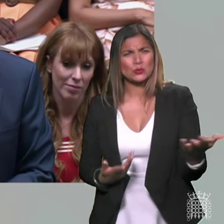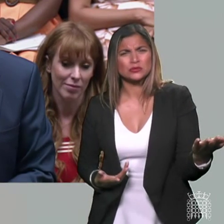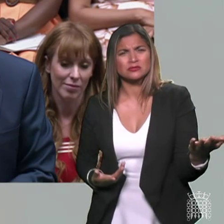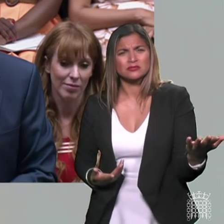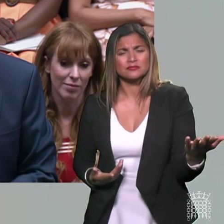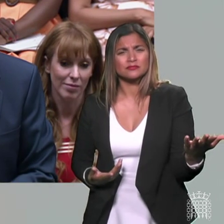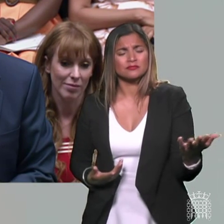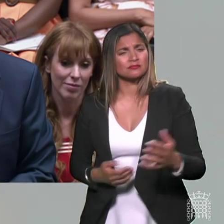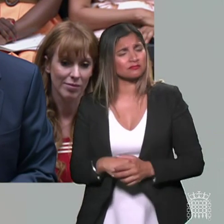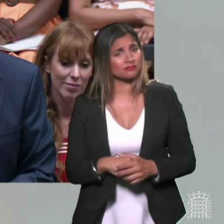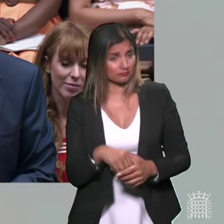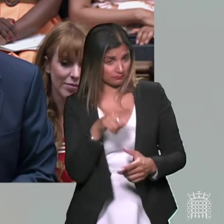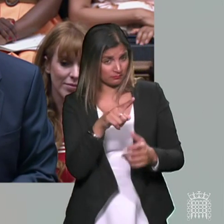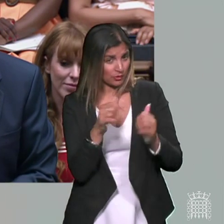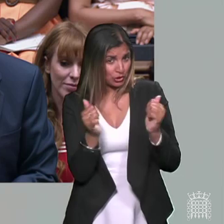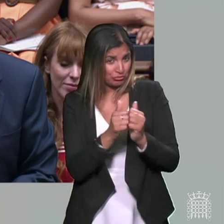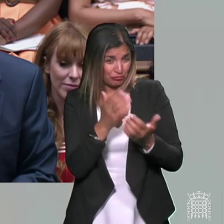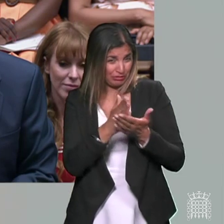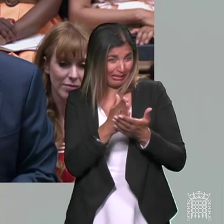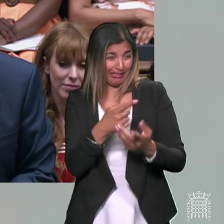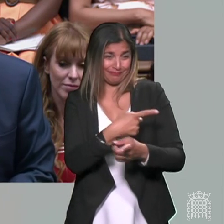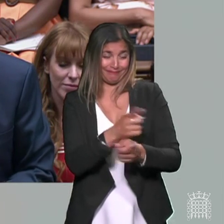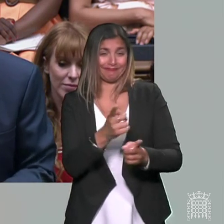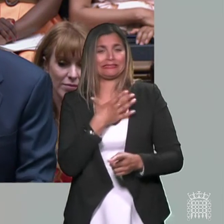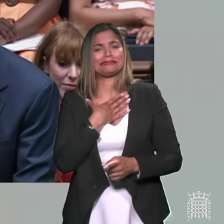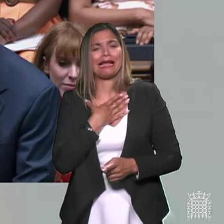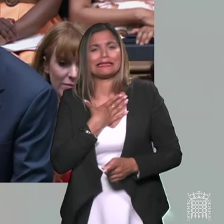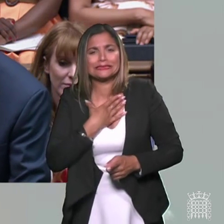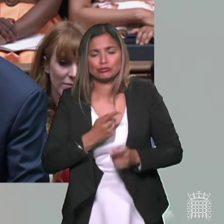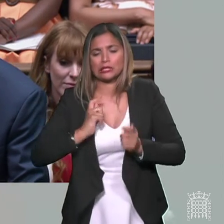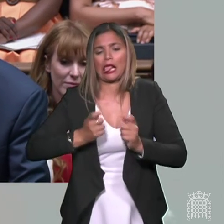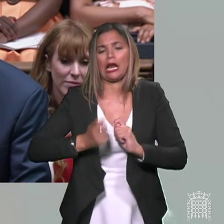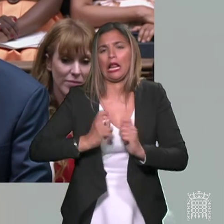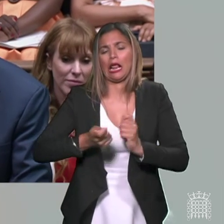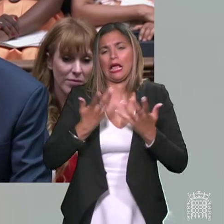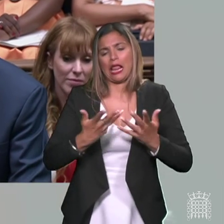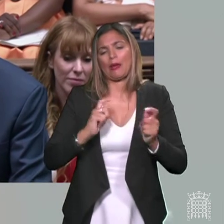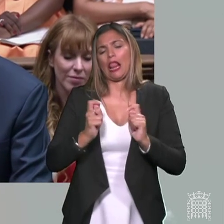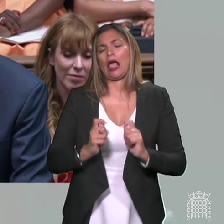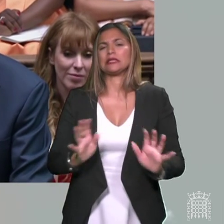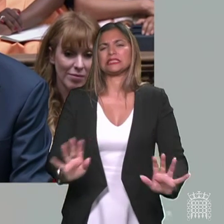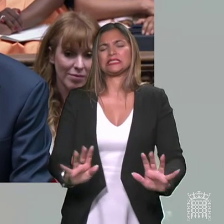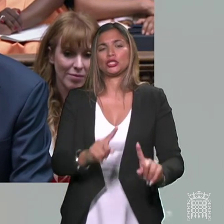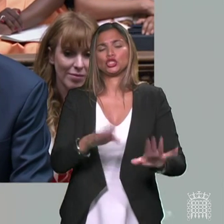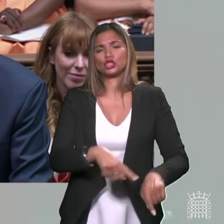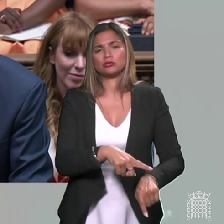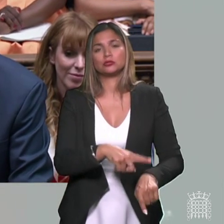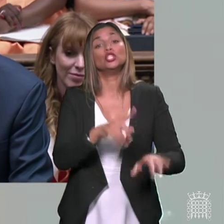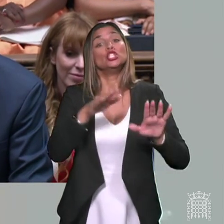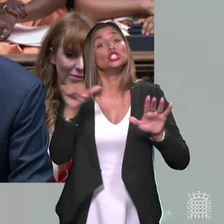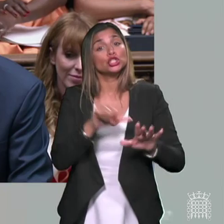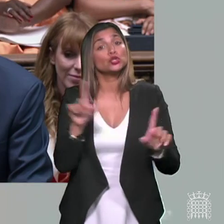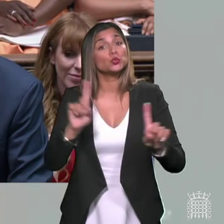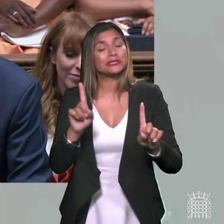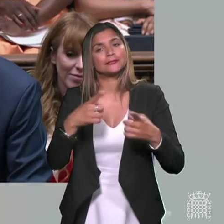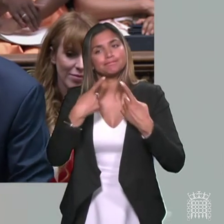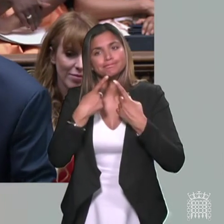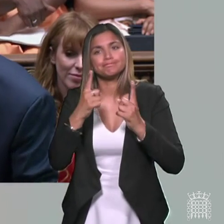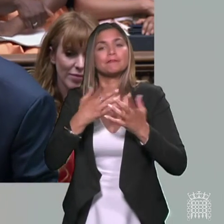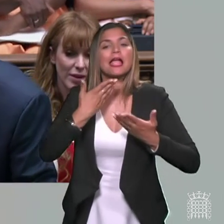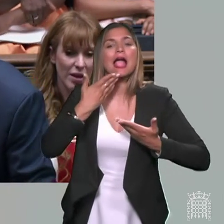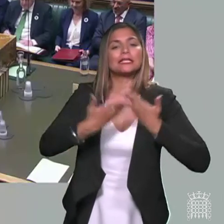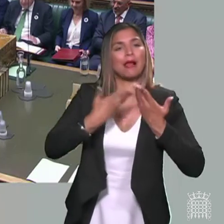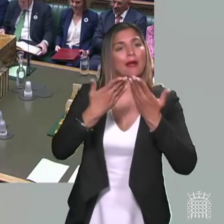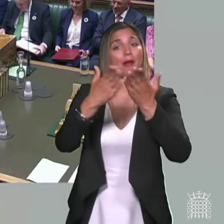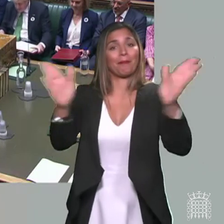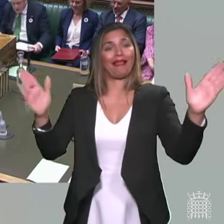Does the Prime Minister agree that, rather than desperately rewriting history, they should at least explain exactly where they are getting all this cash from?